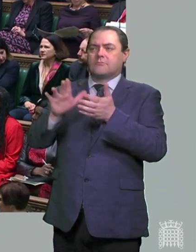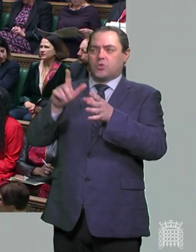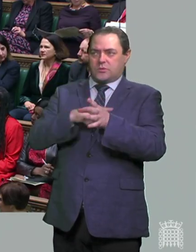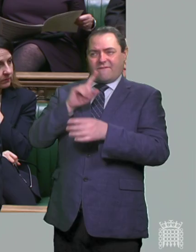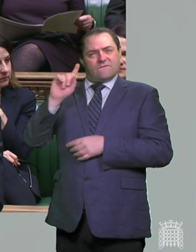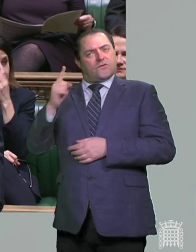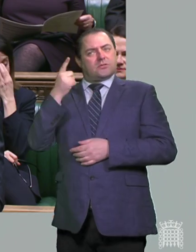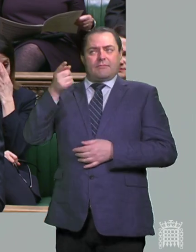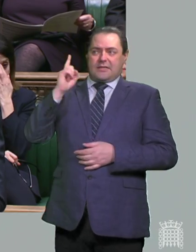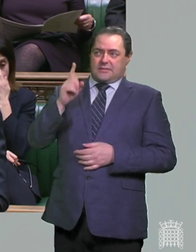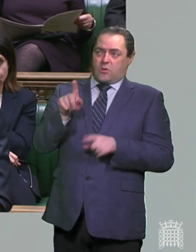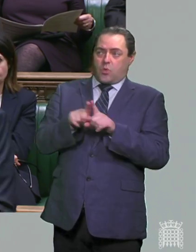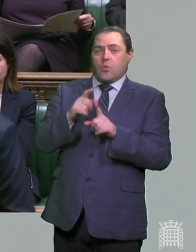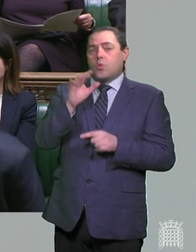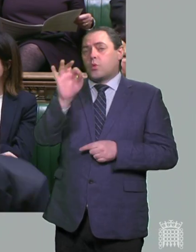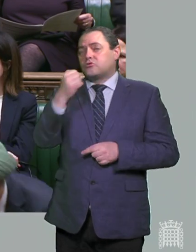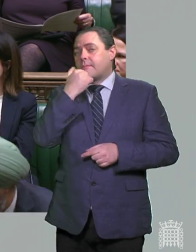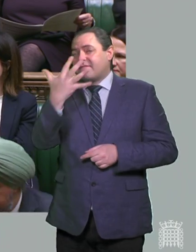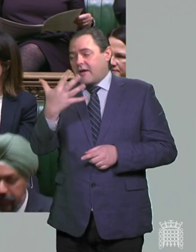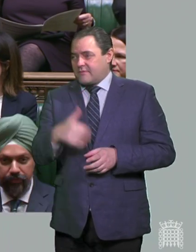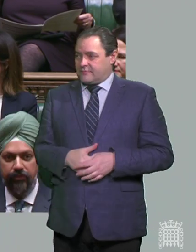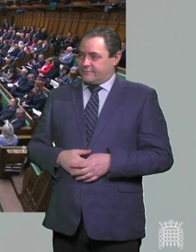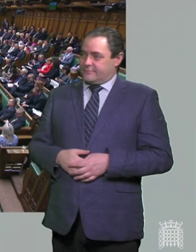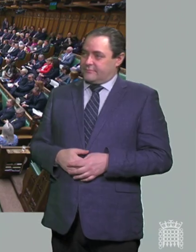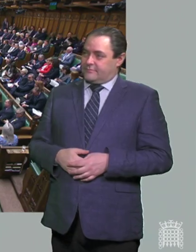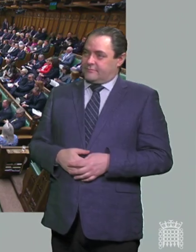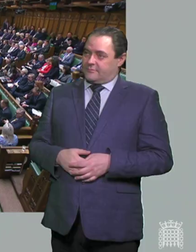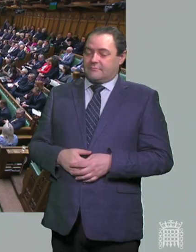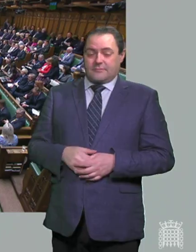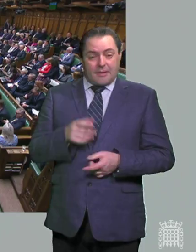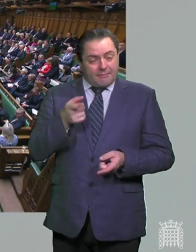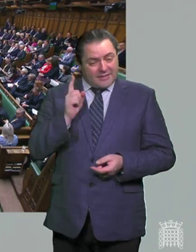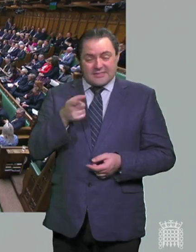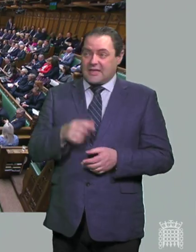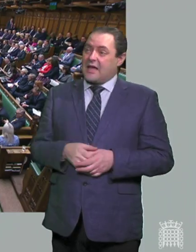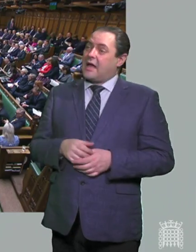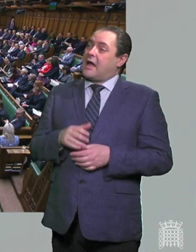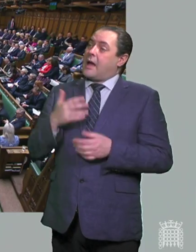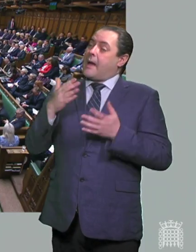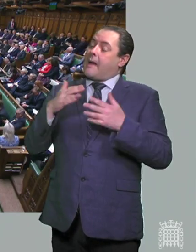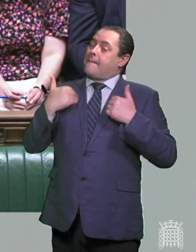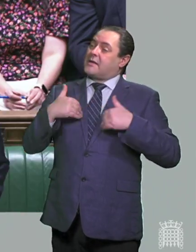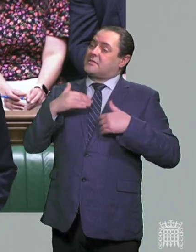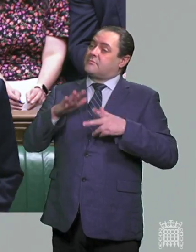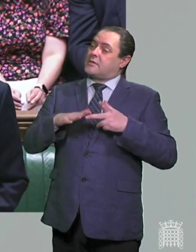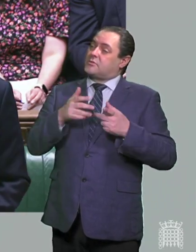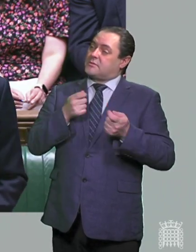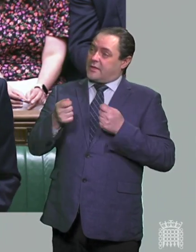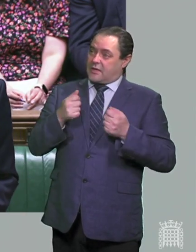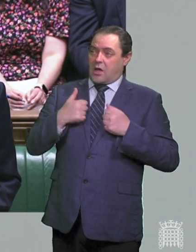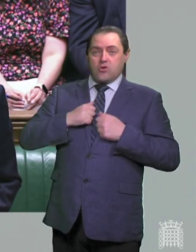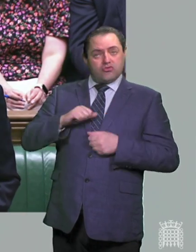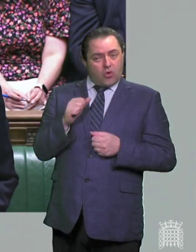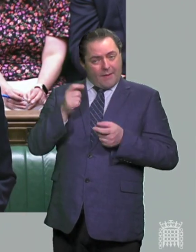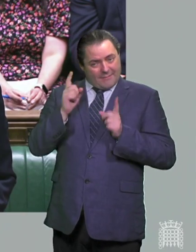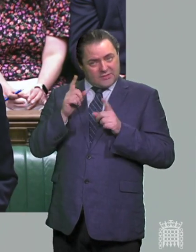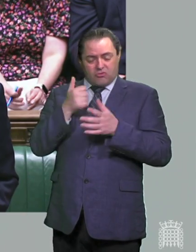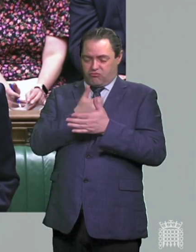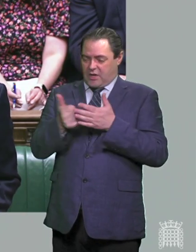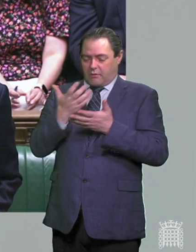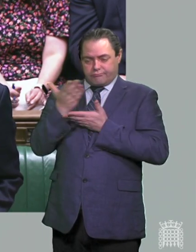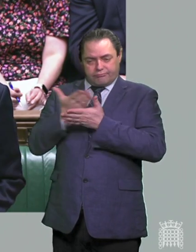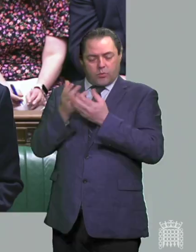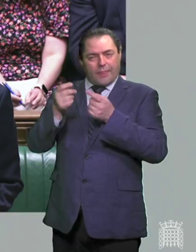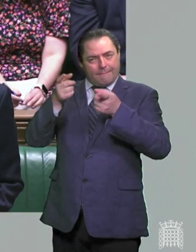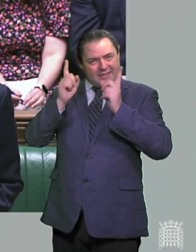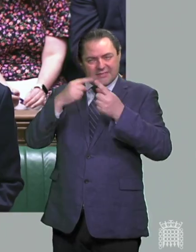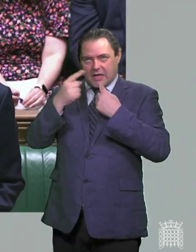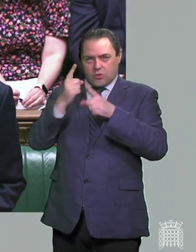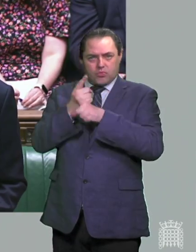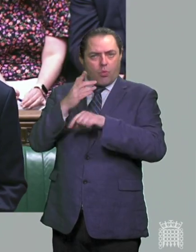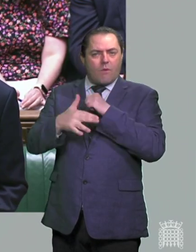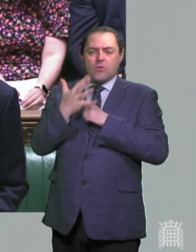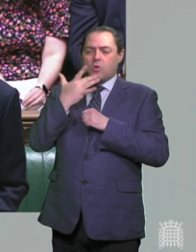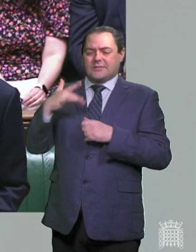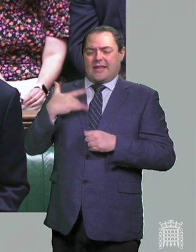Scotland Office Ministers have regular discussions with ministerial colleagues regarding cost of living support.